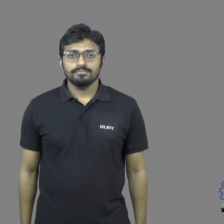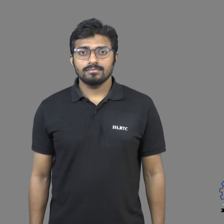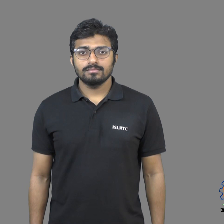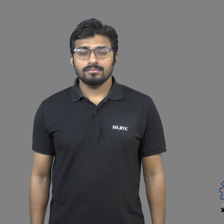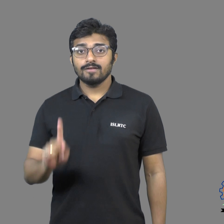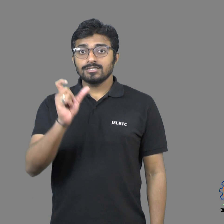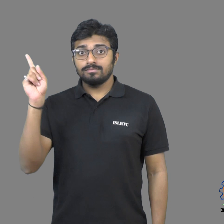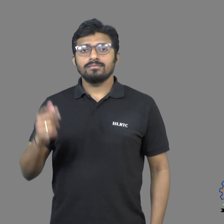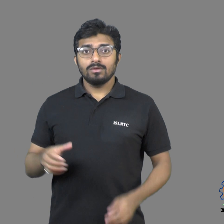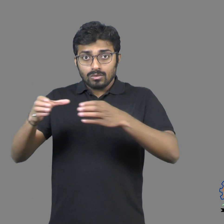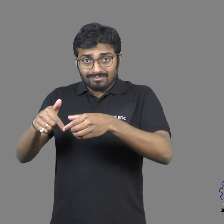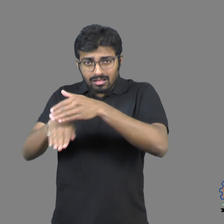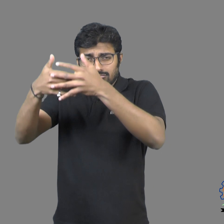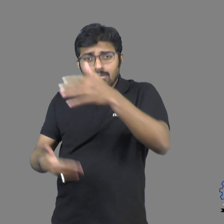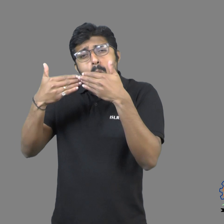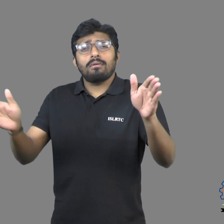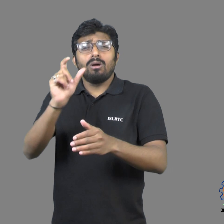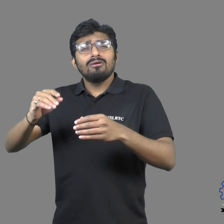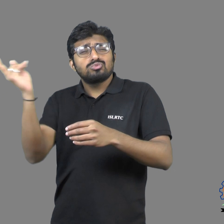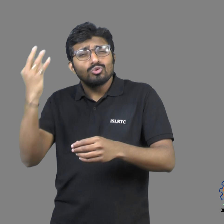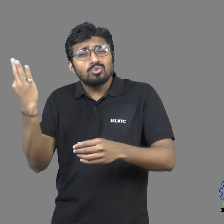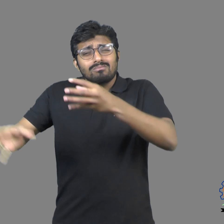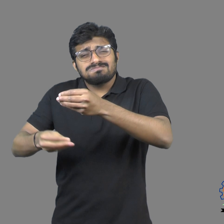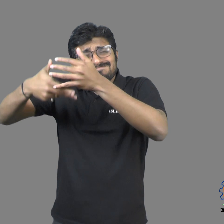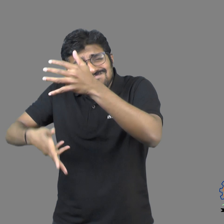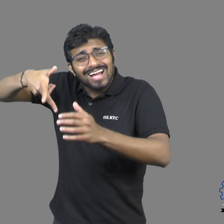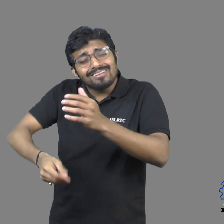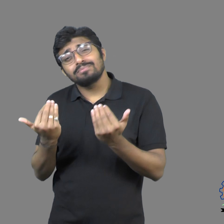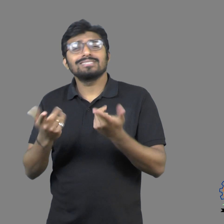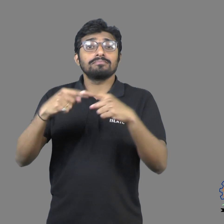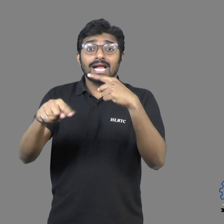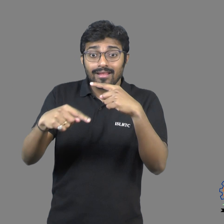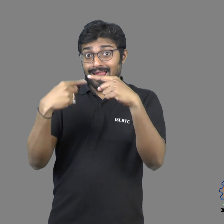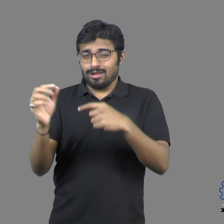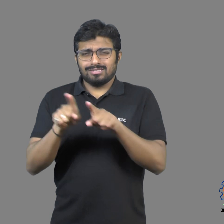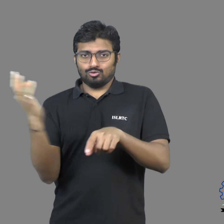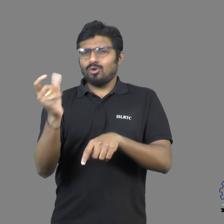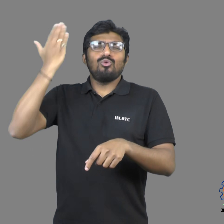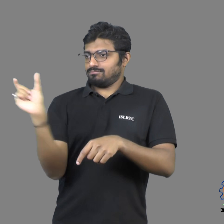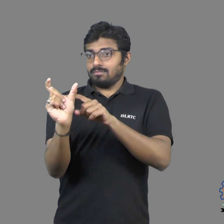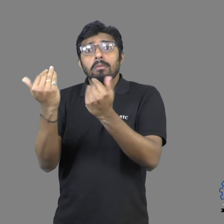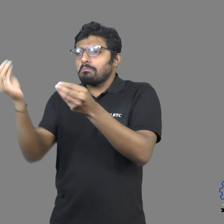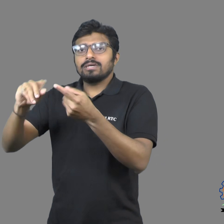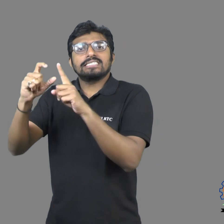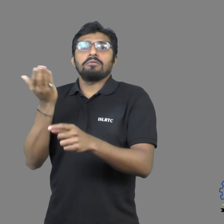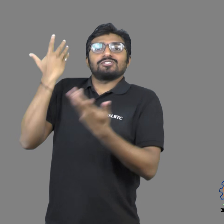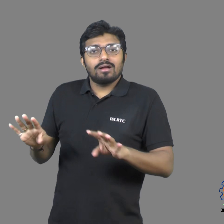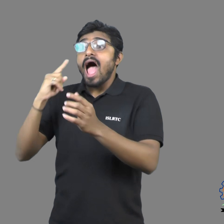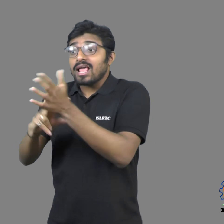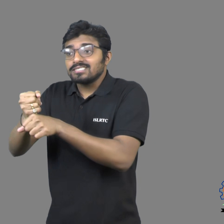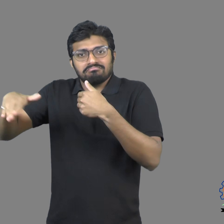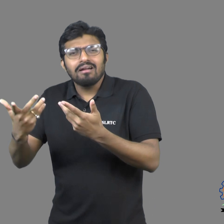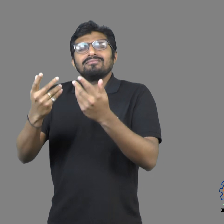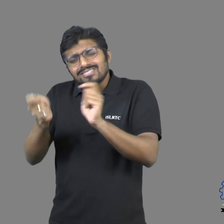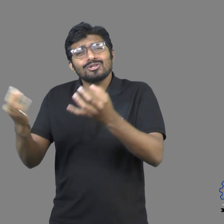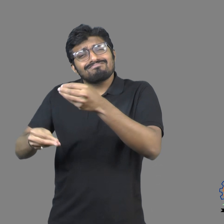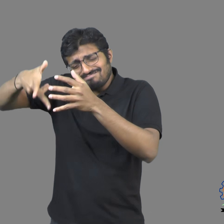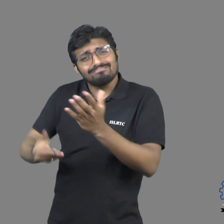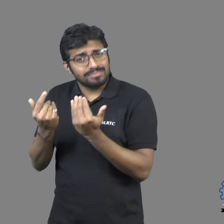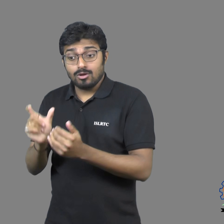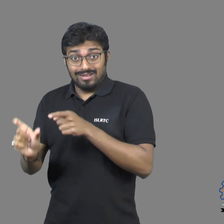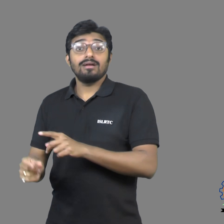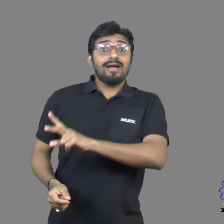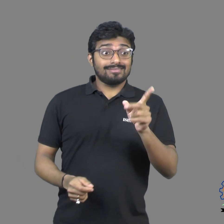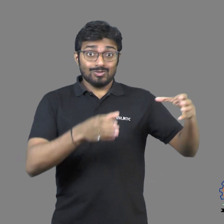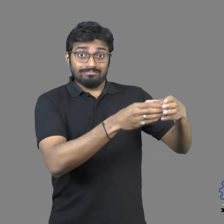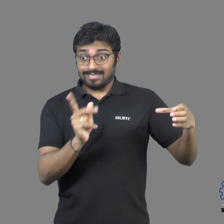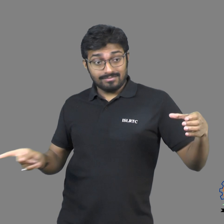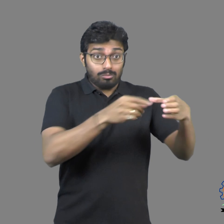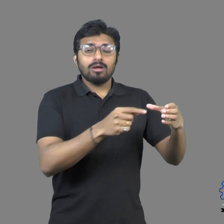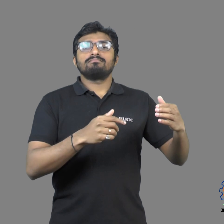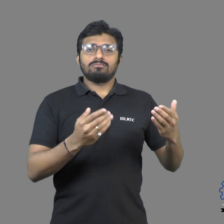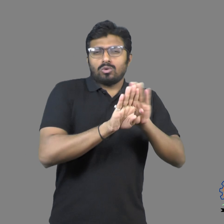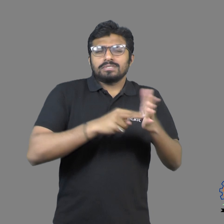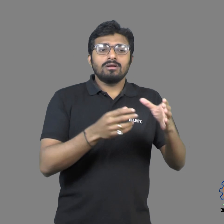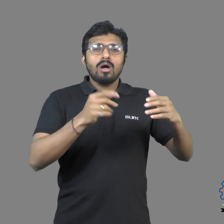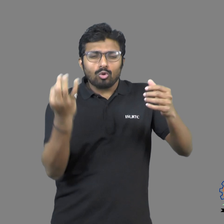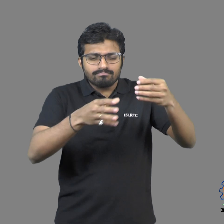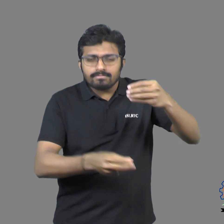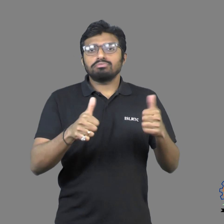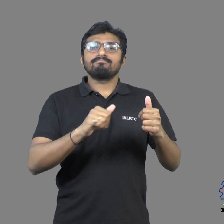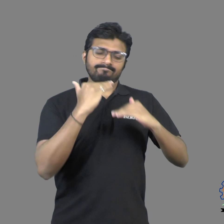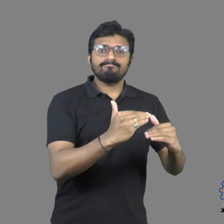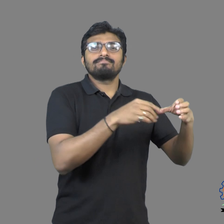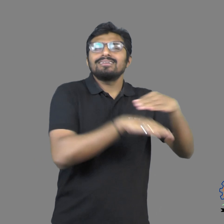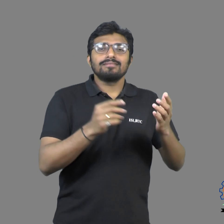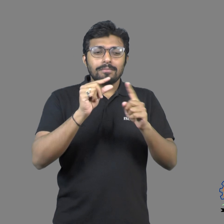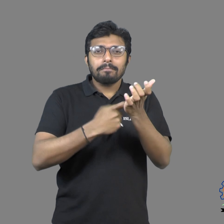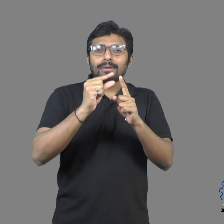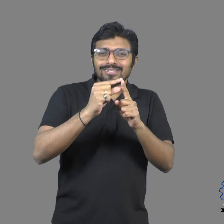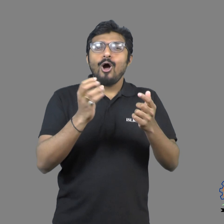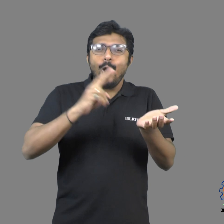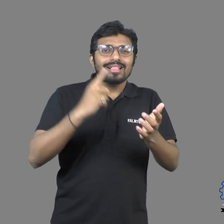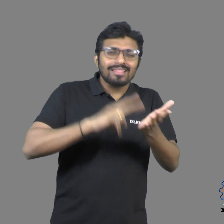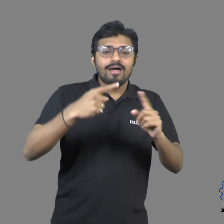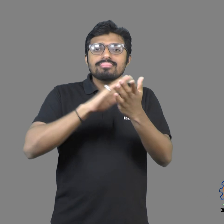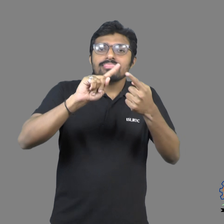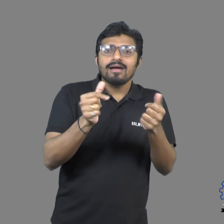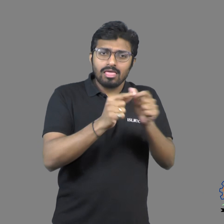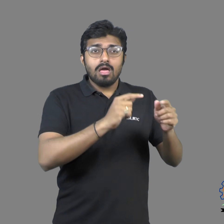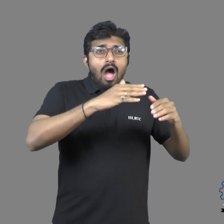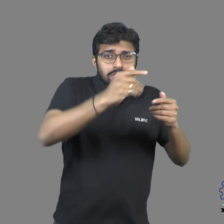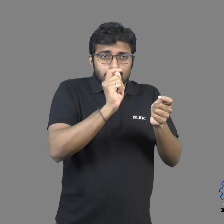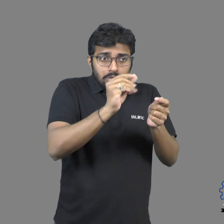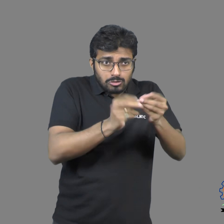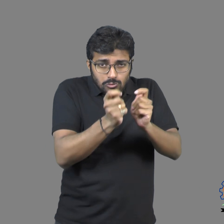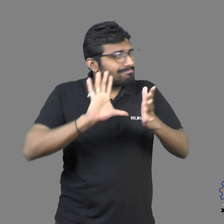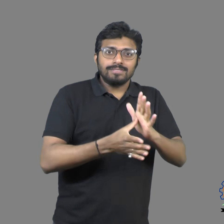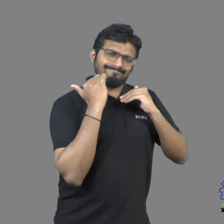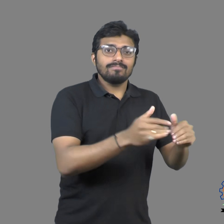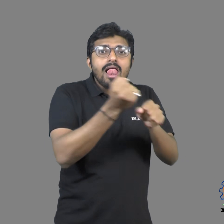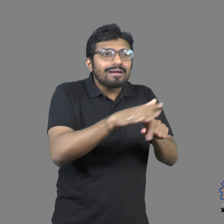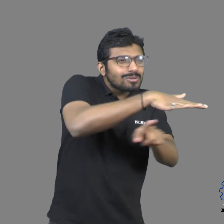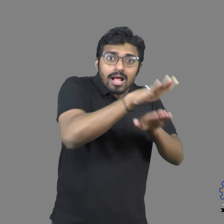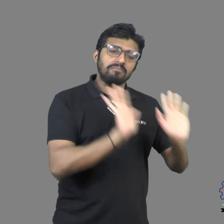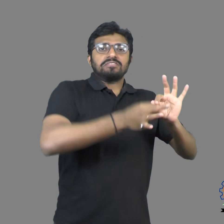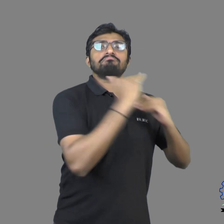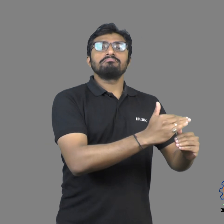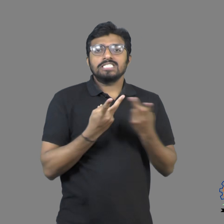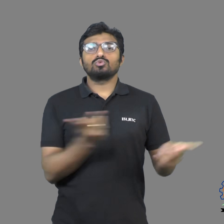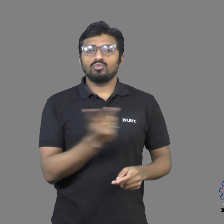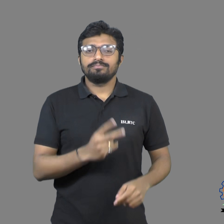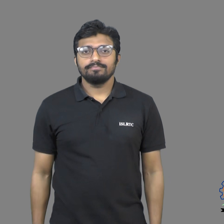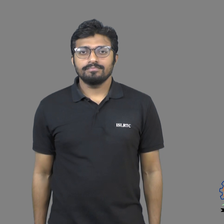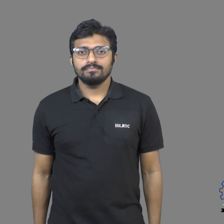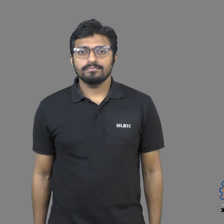Open Class Close Class